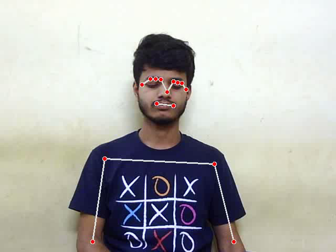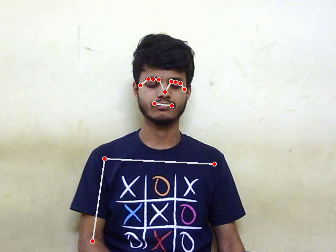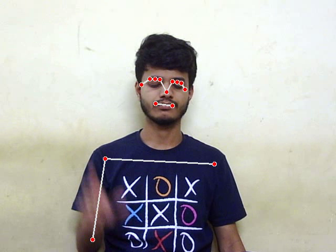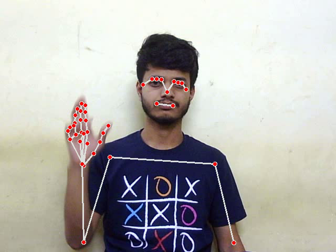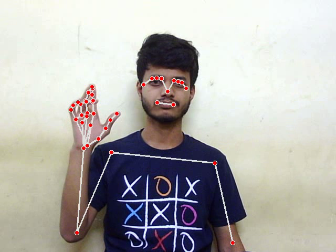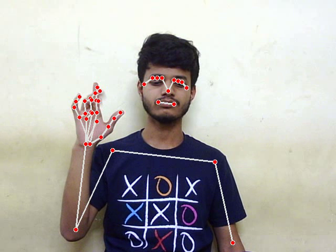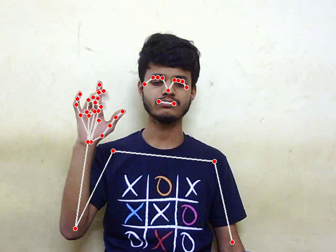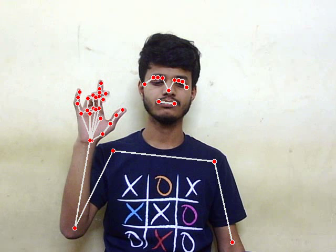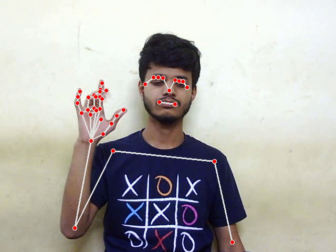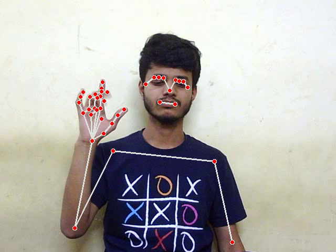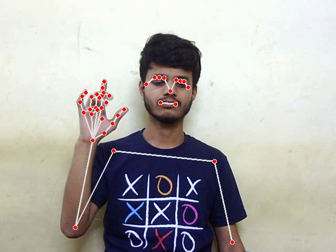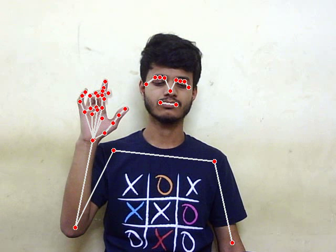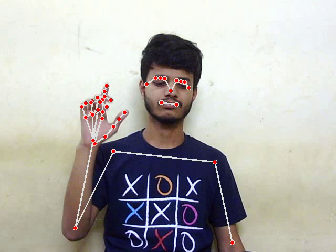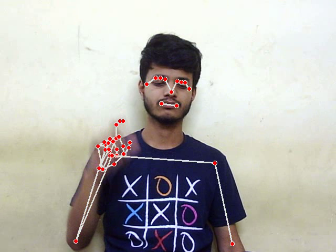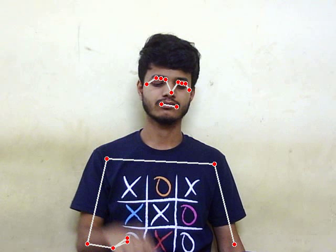why